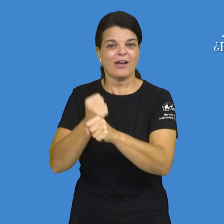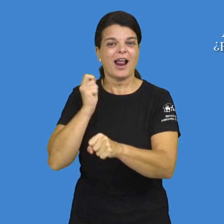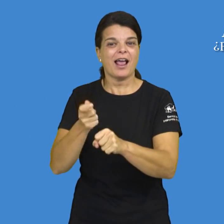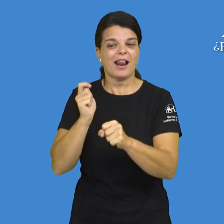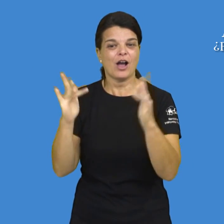frecuente